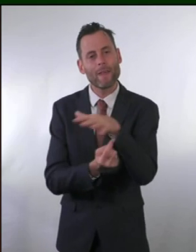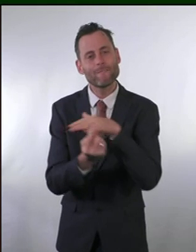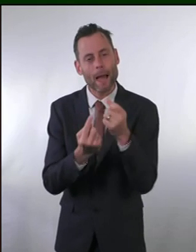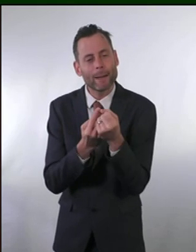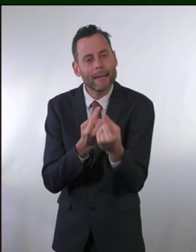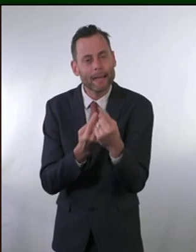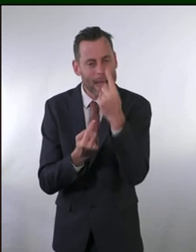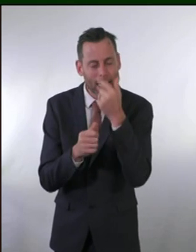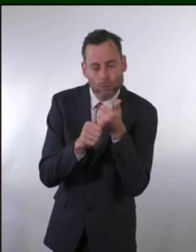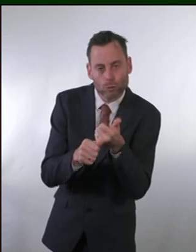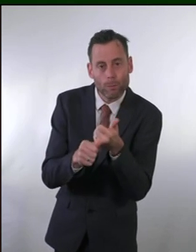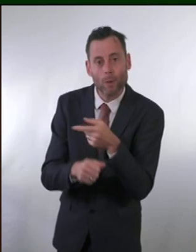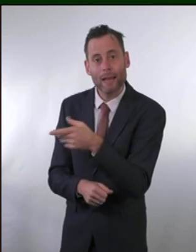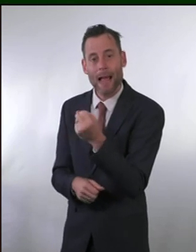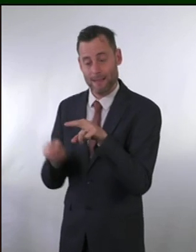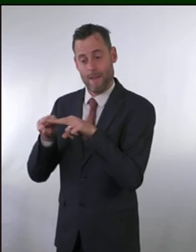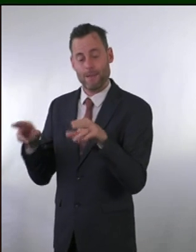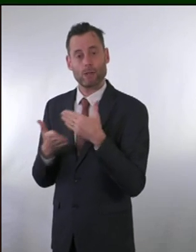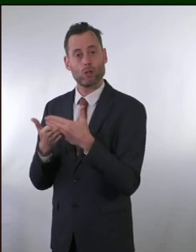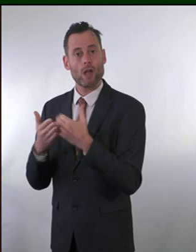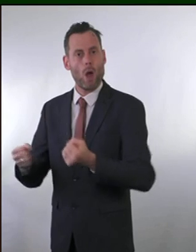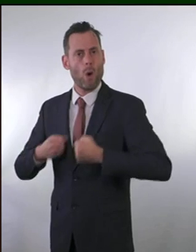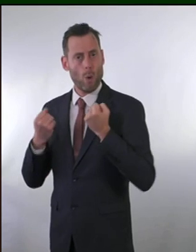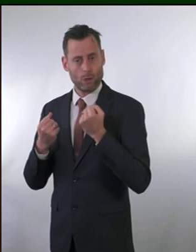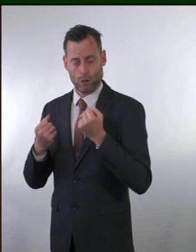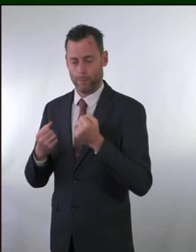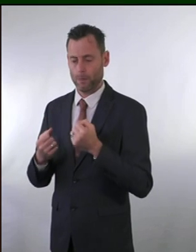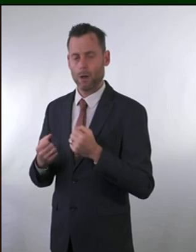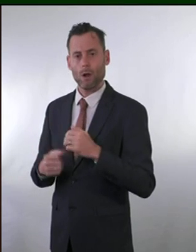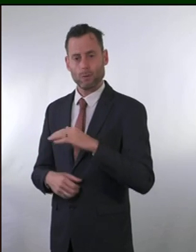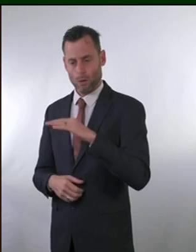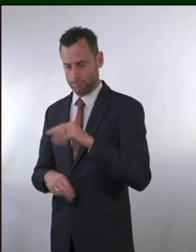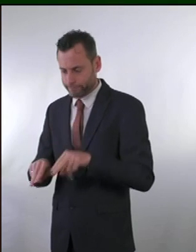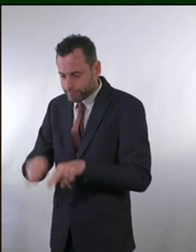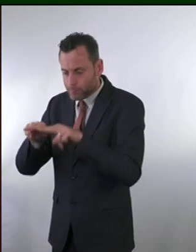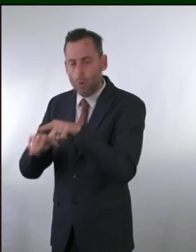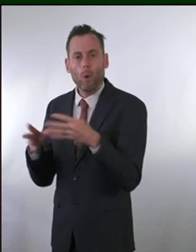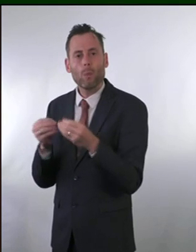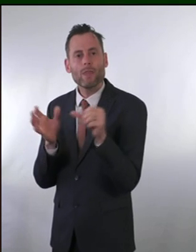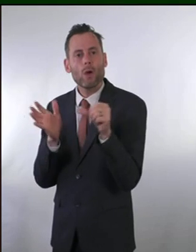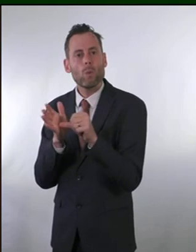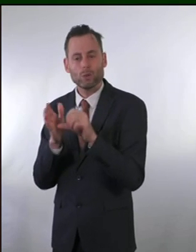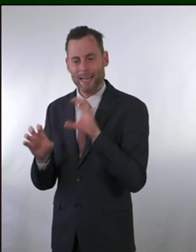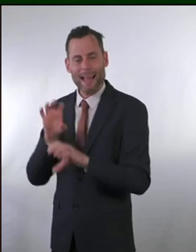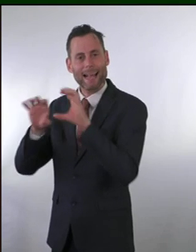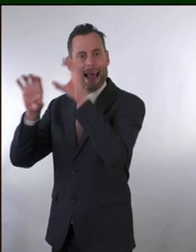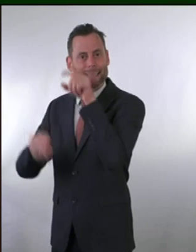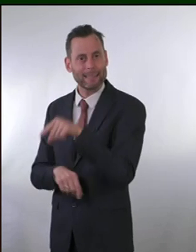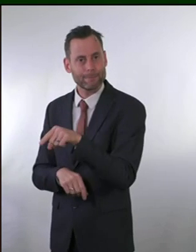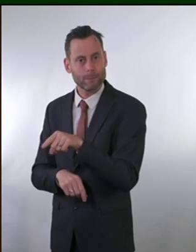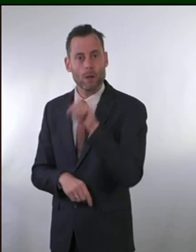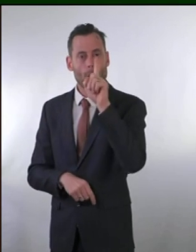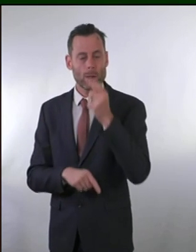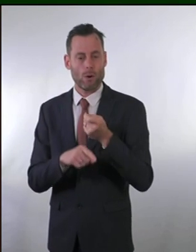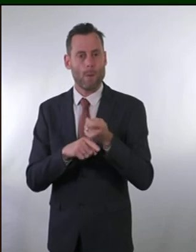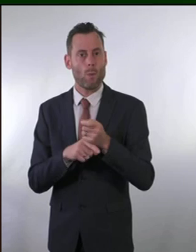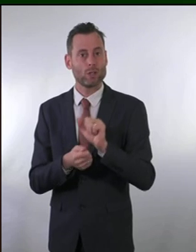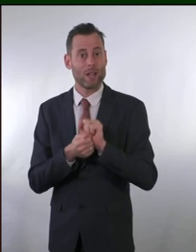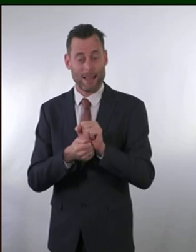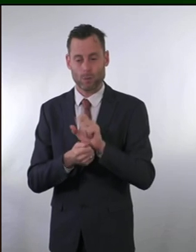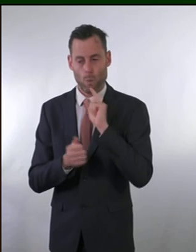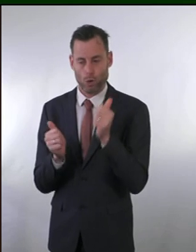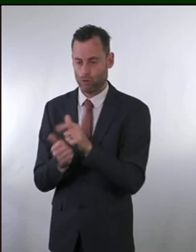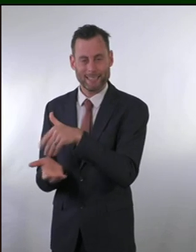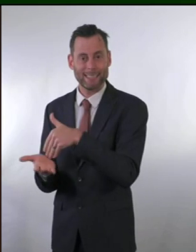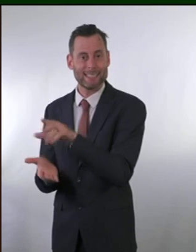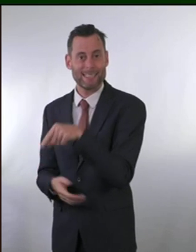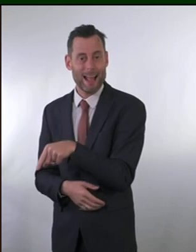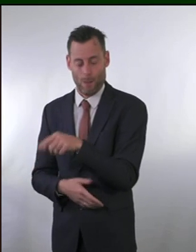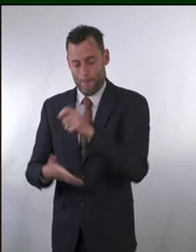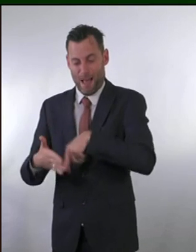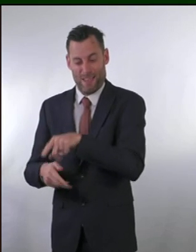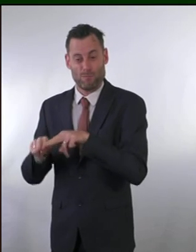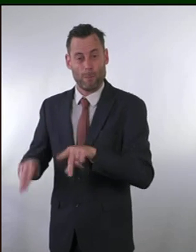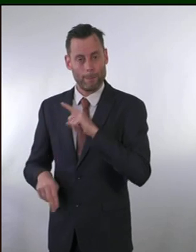Luke has a shared-ownership flat in a low-rise building with wooden cladding, but he cannot sell it because mortgage lenders require an EWS1 certificate and Luke’s building does not have one.